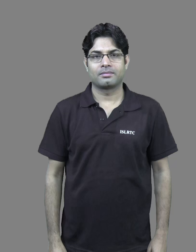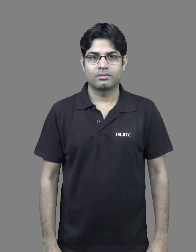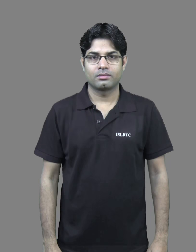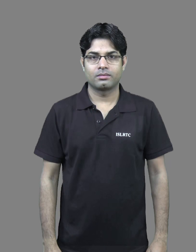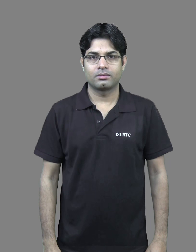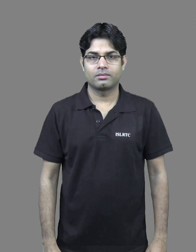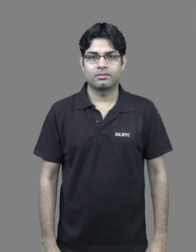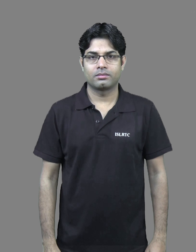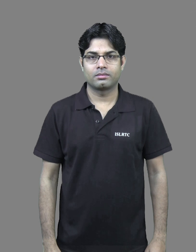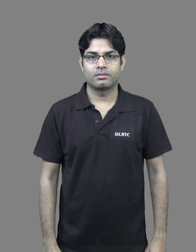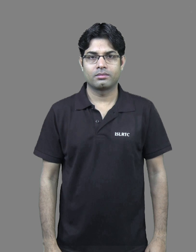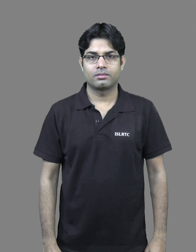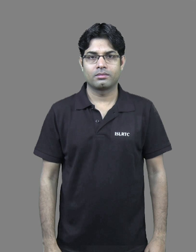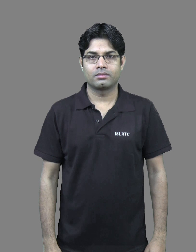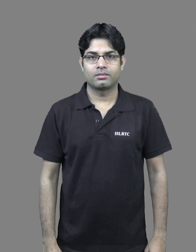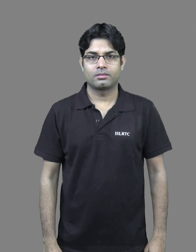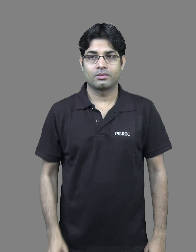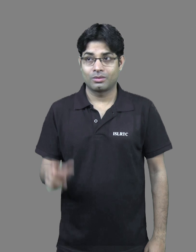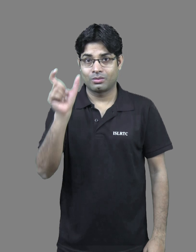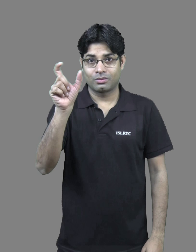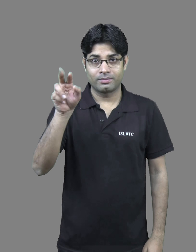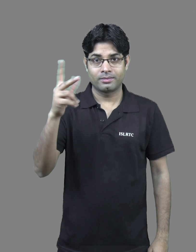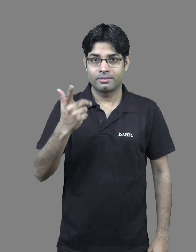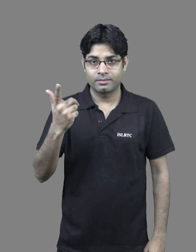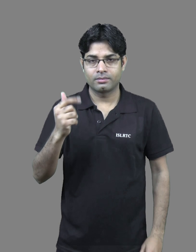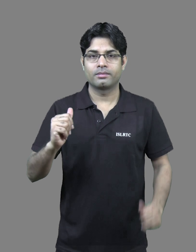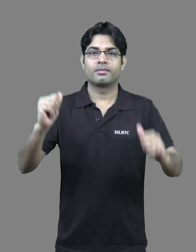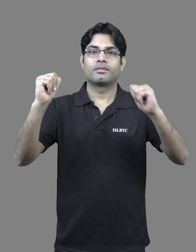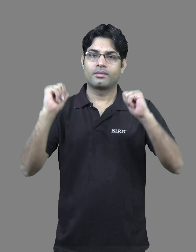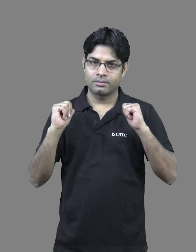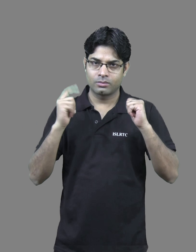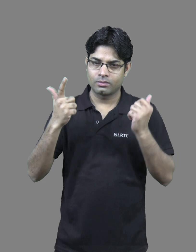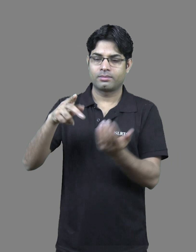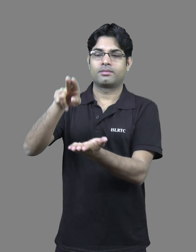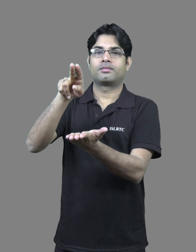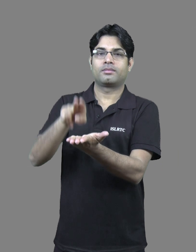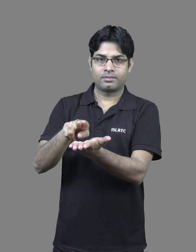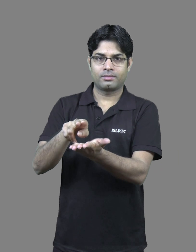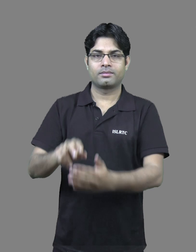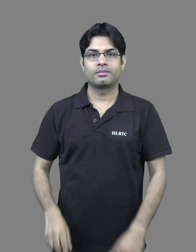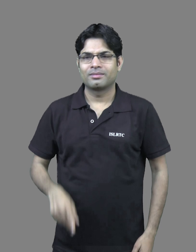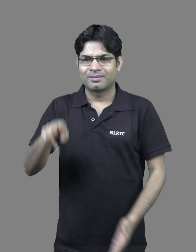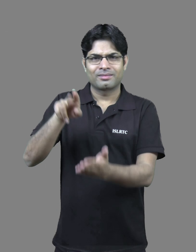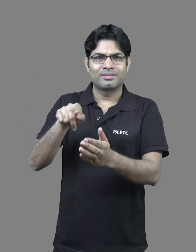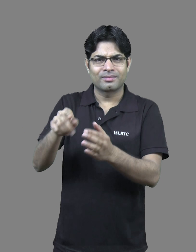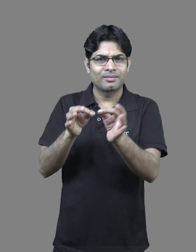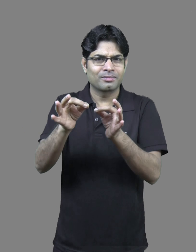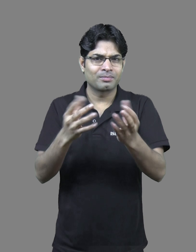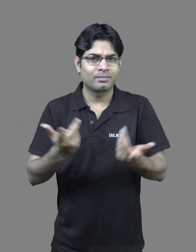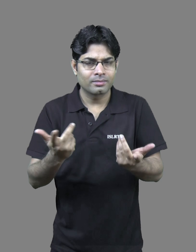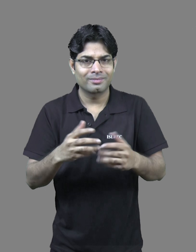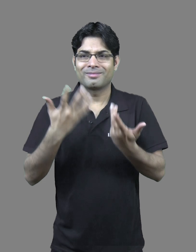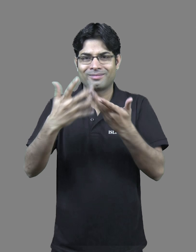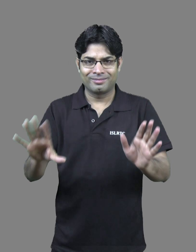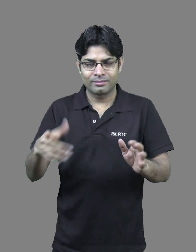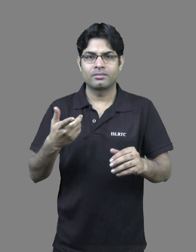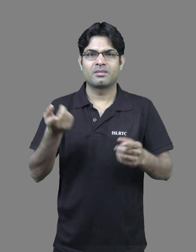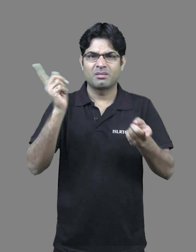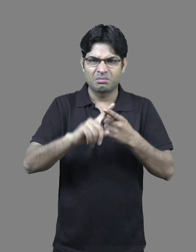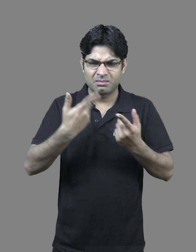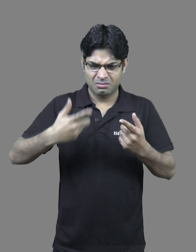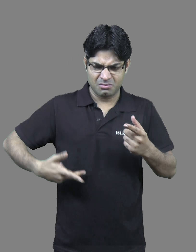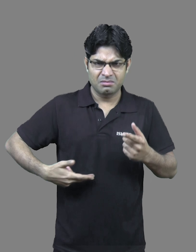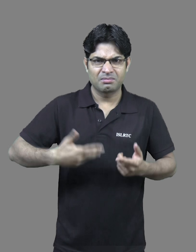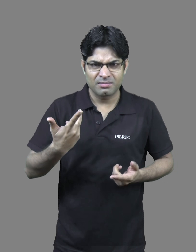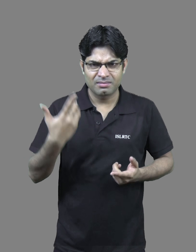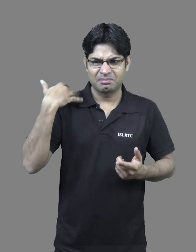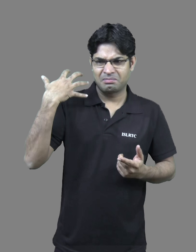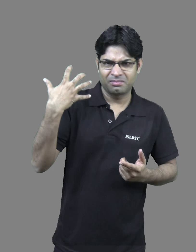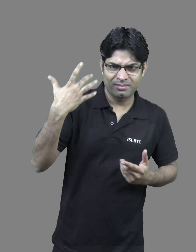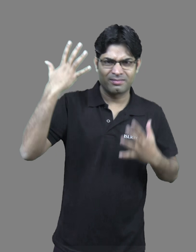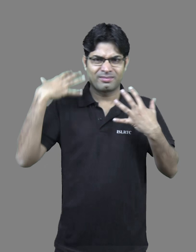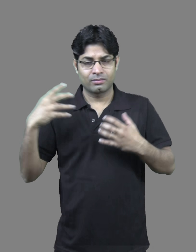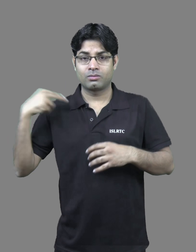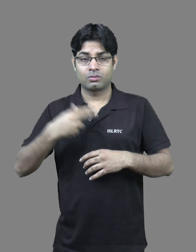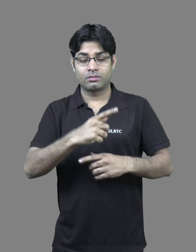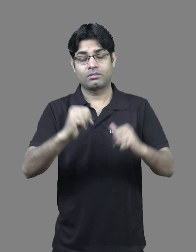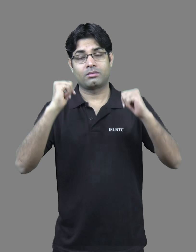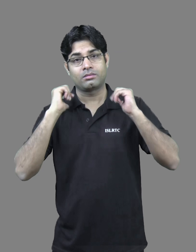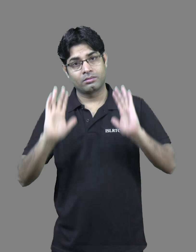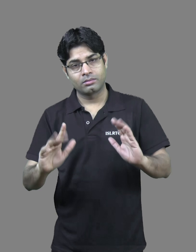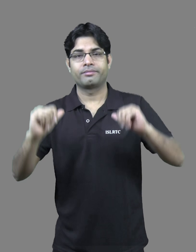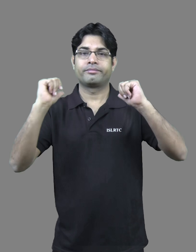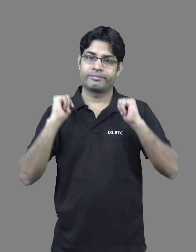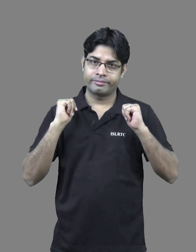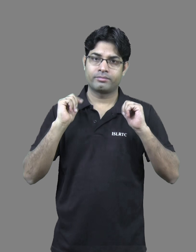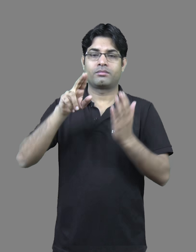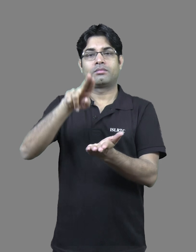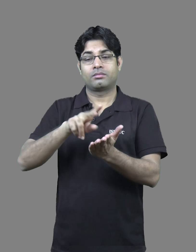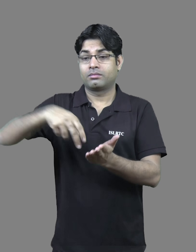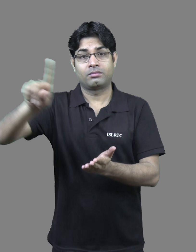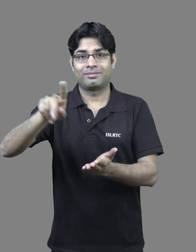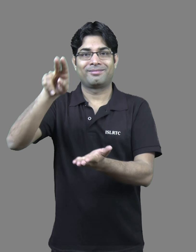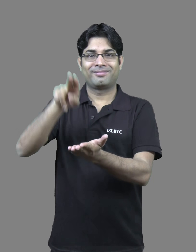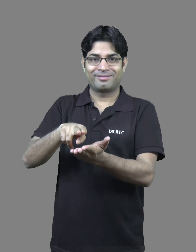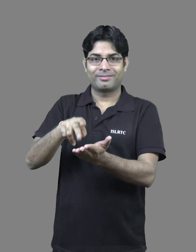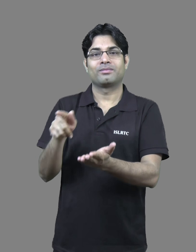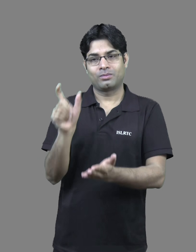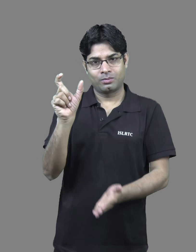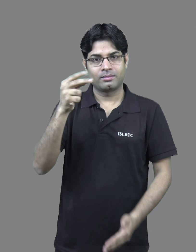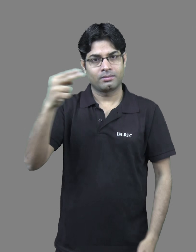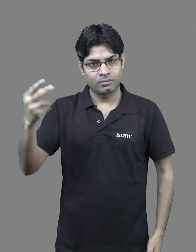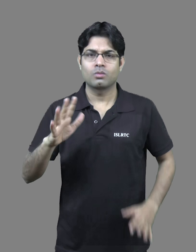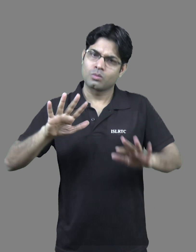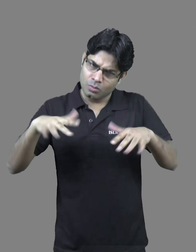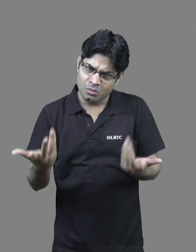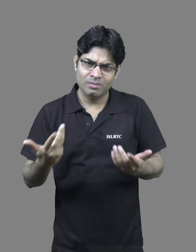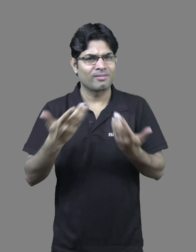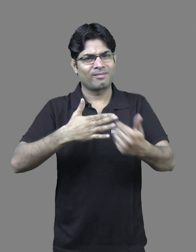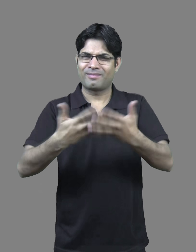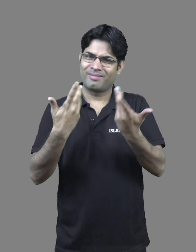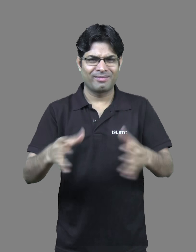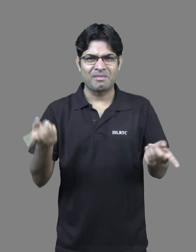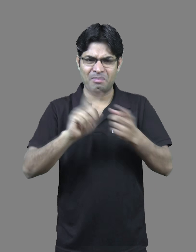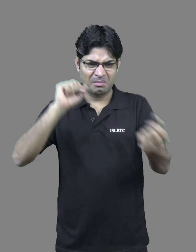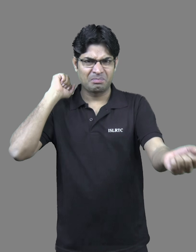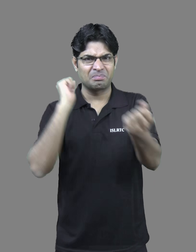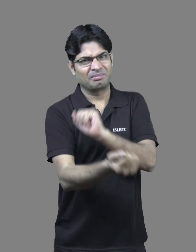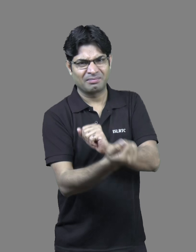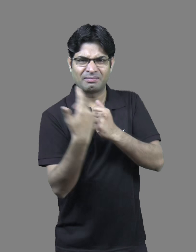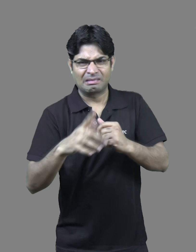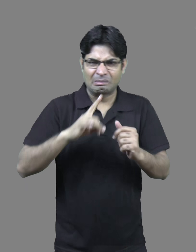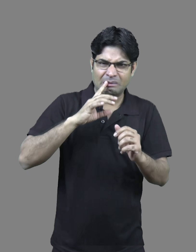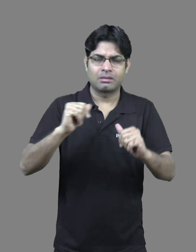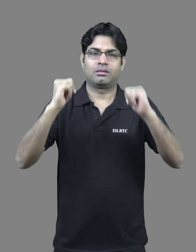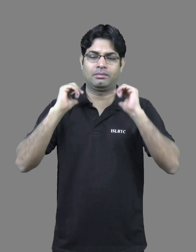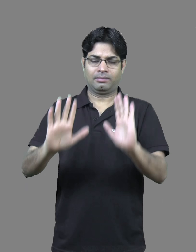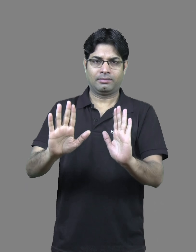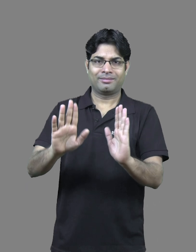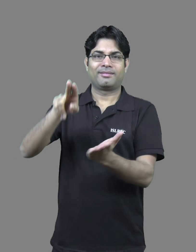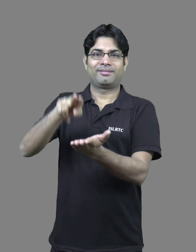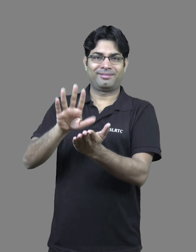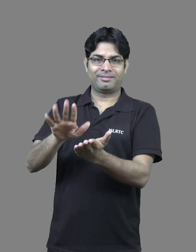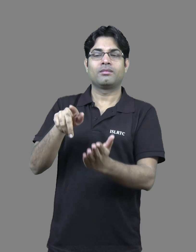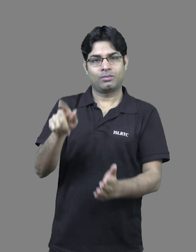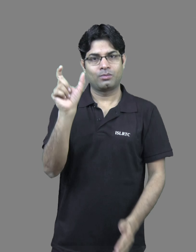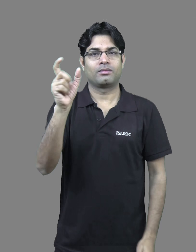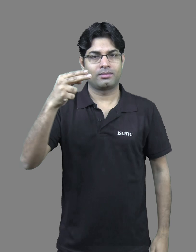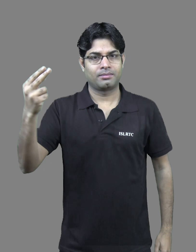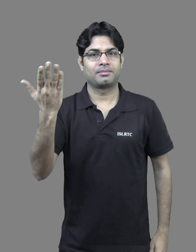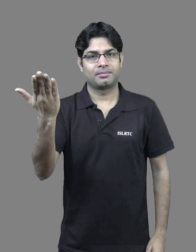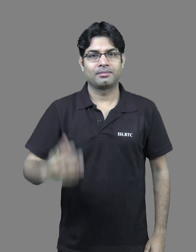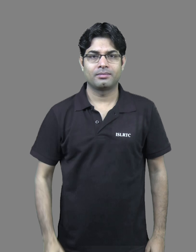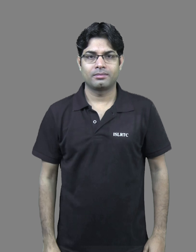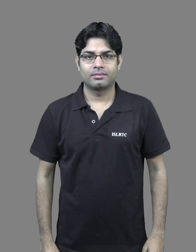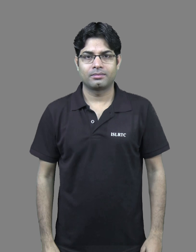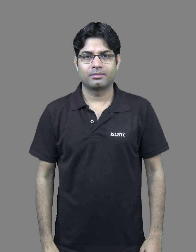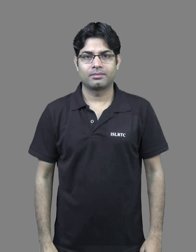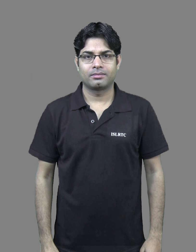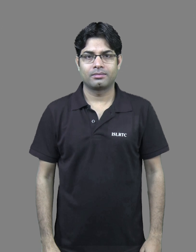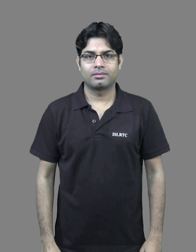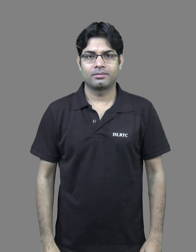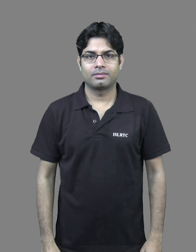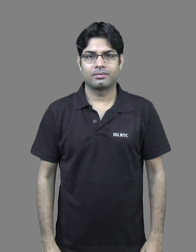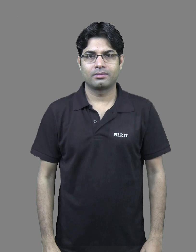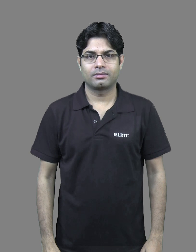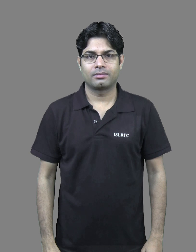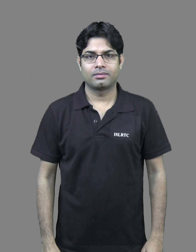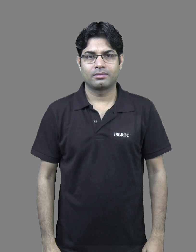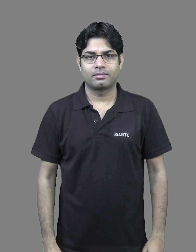Bedridden